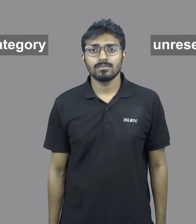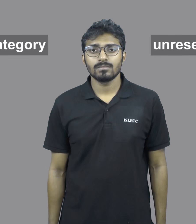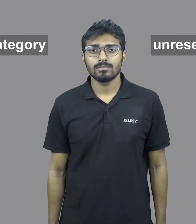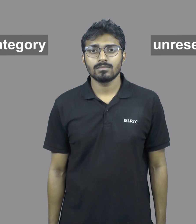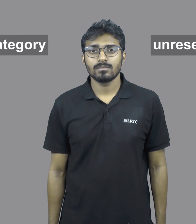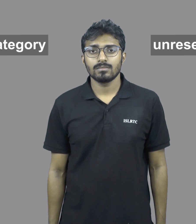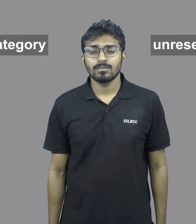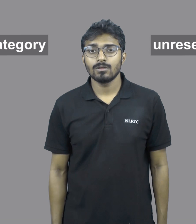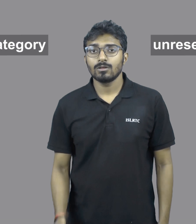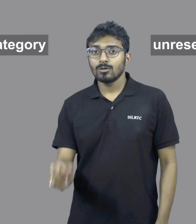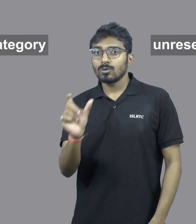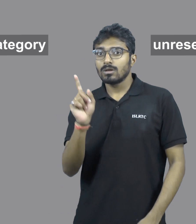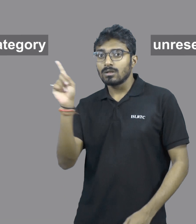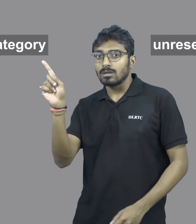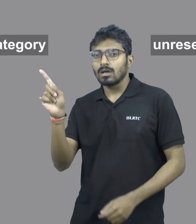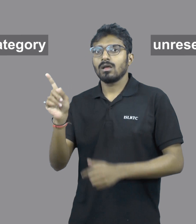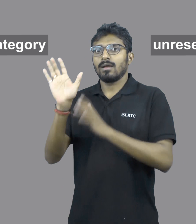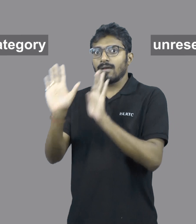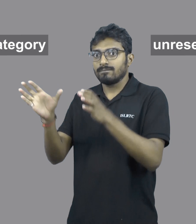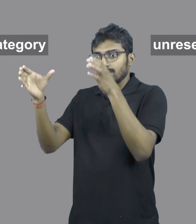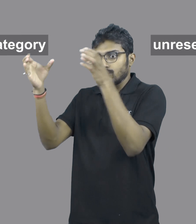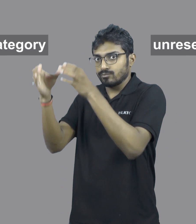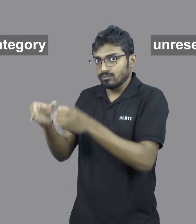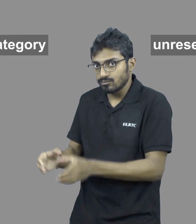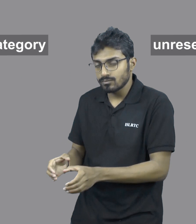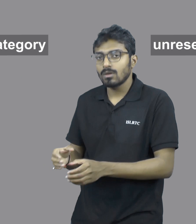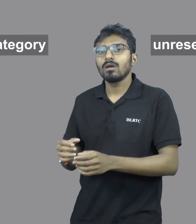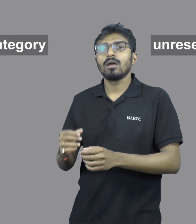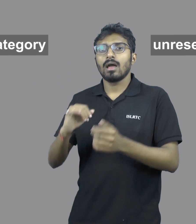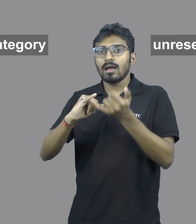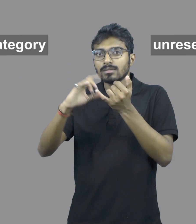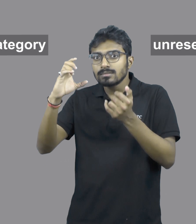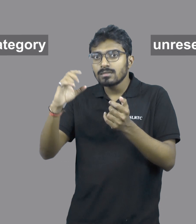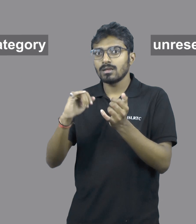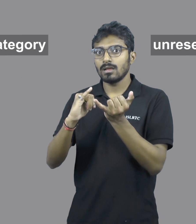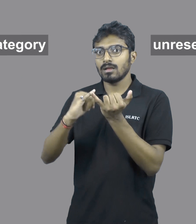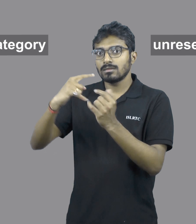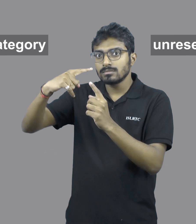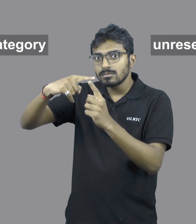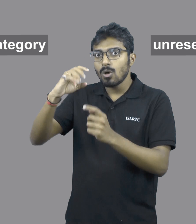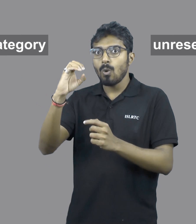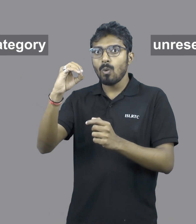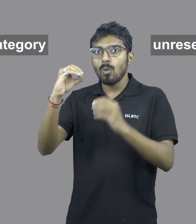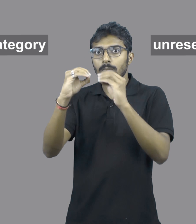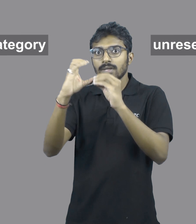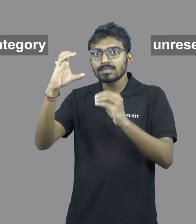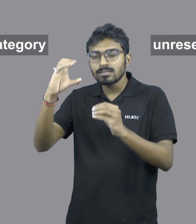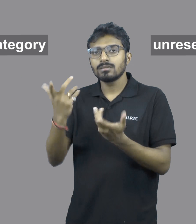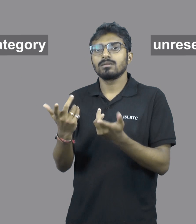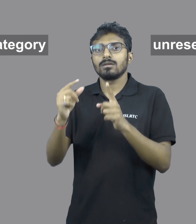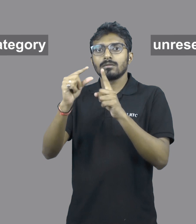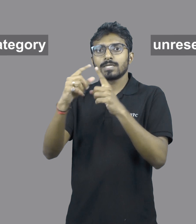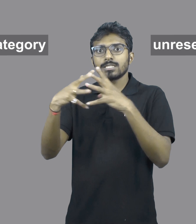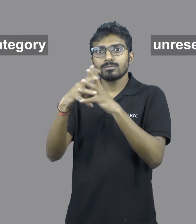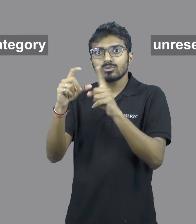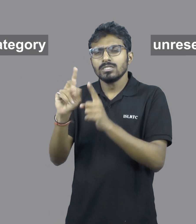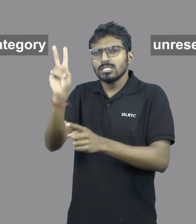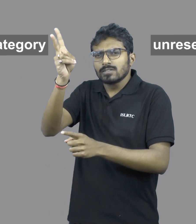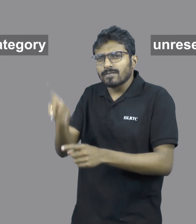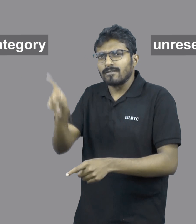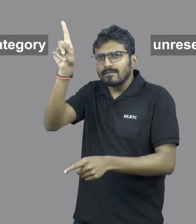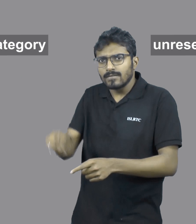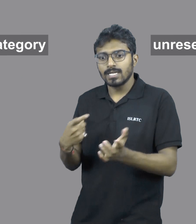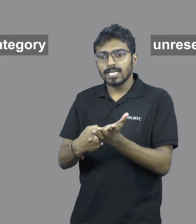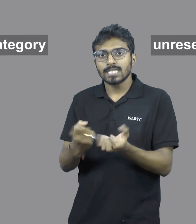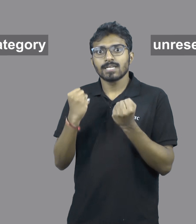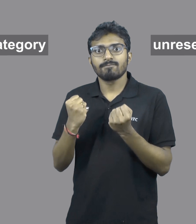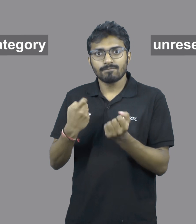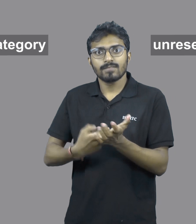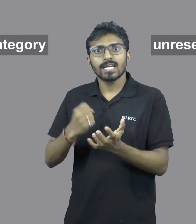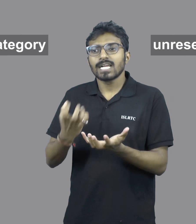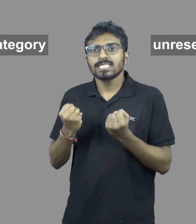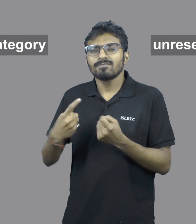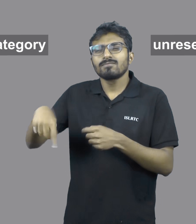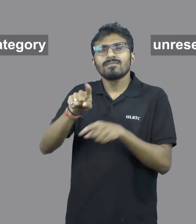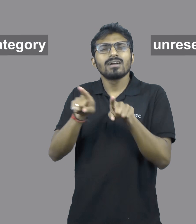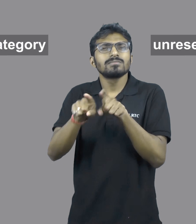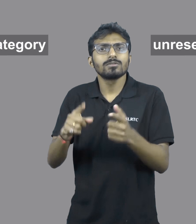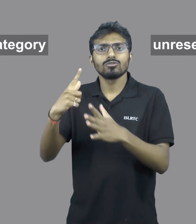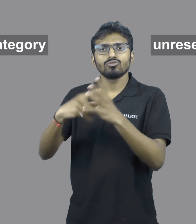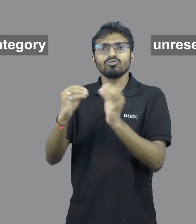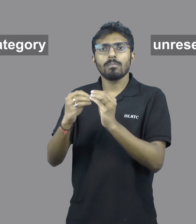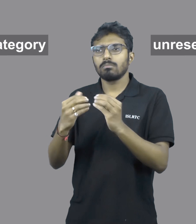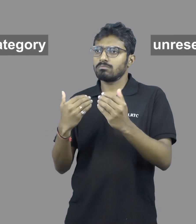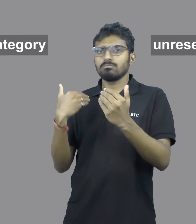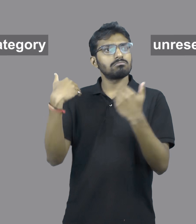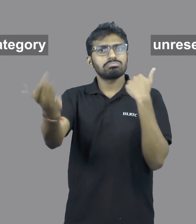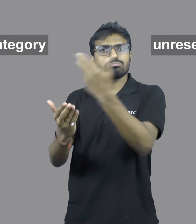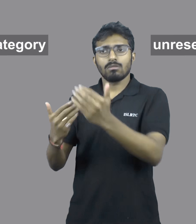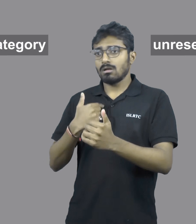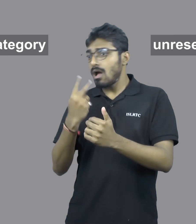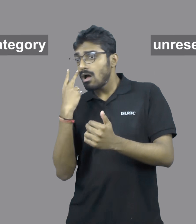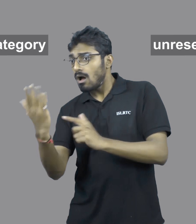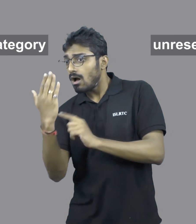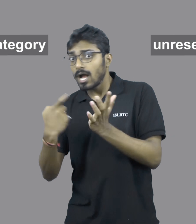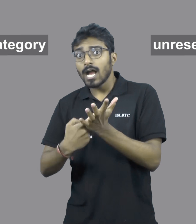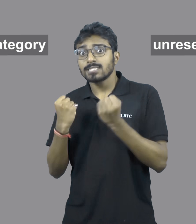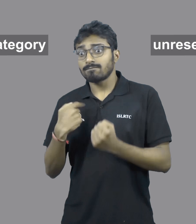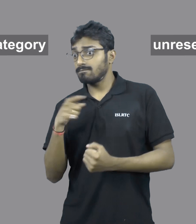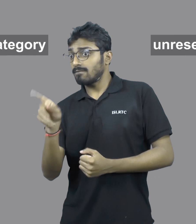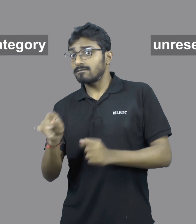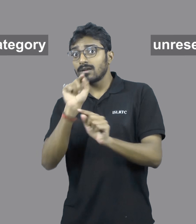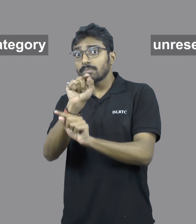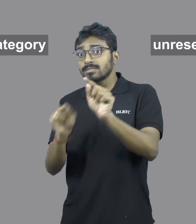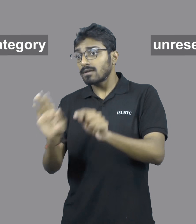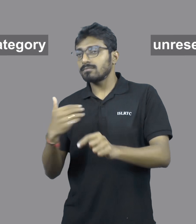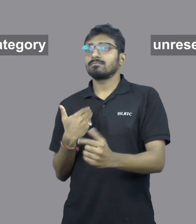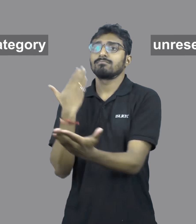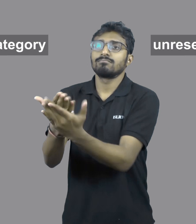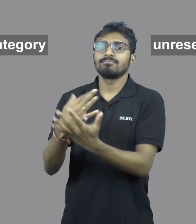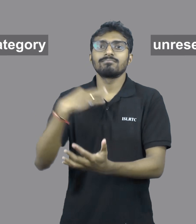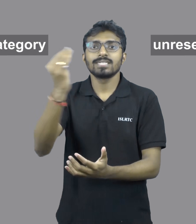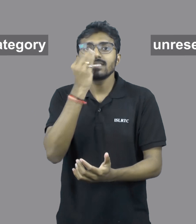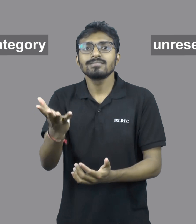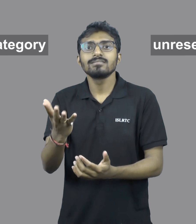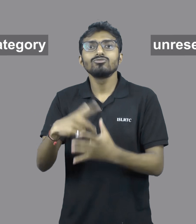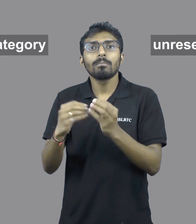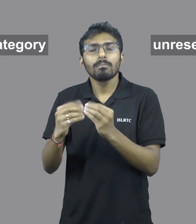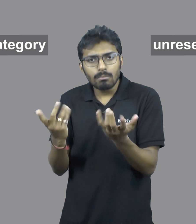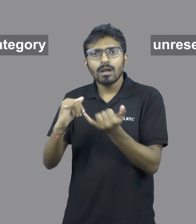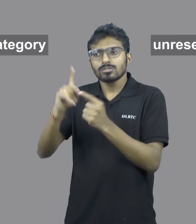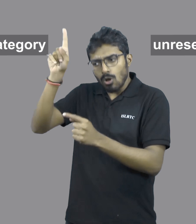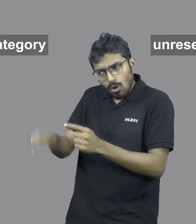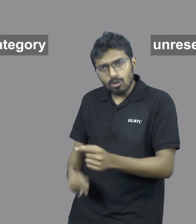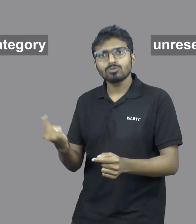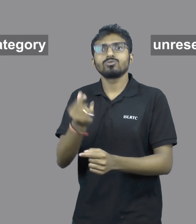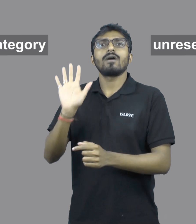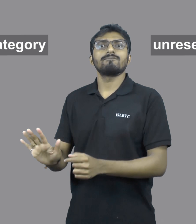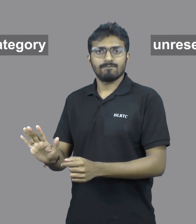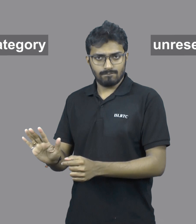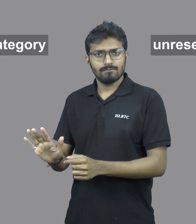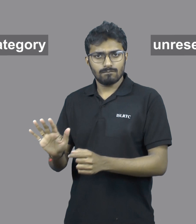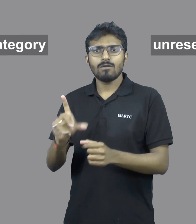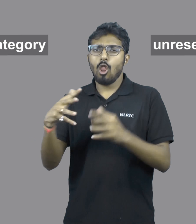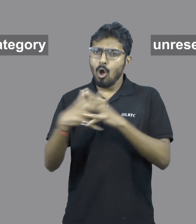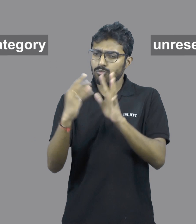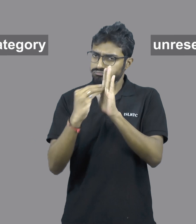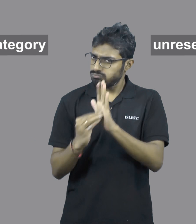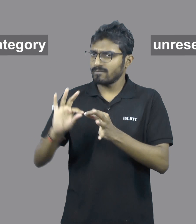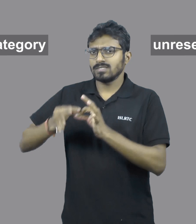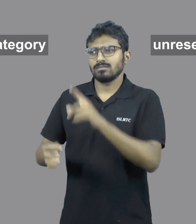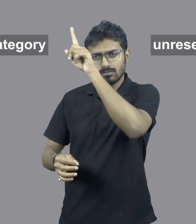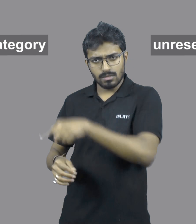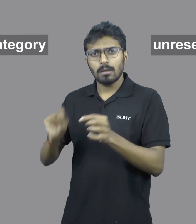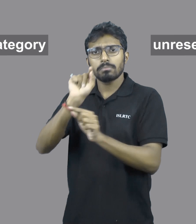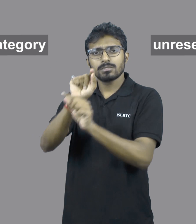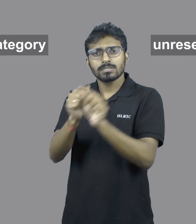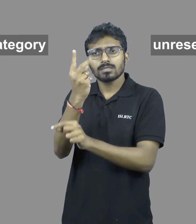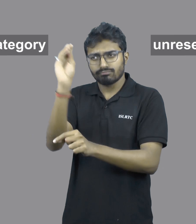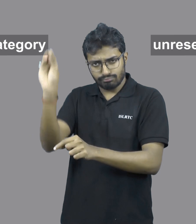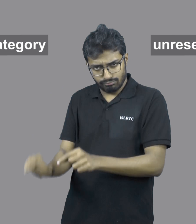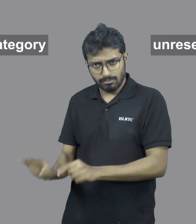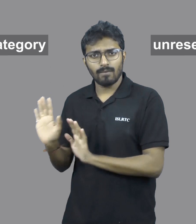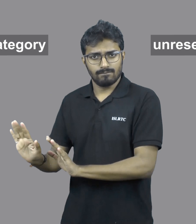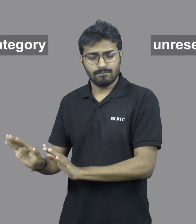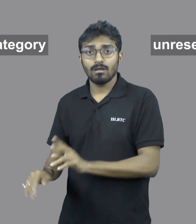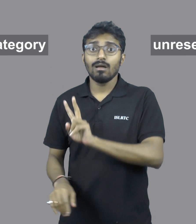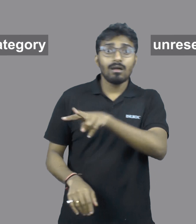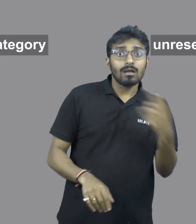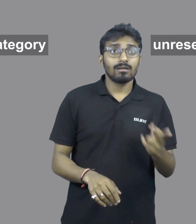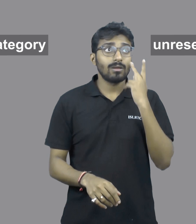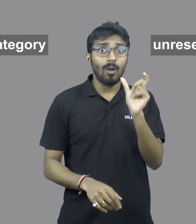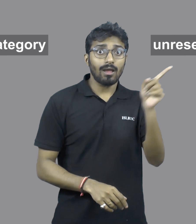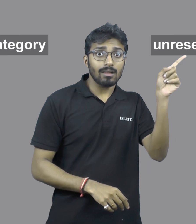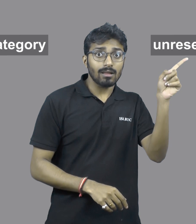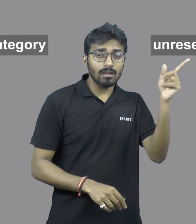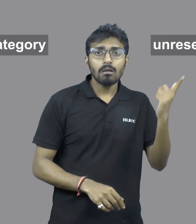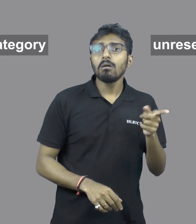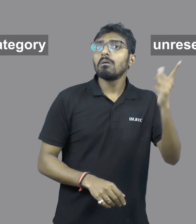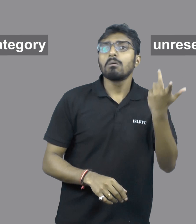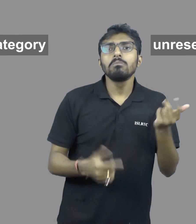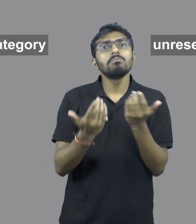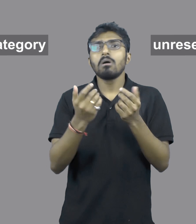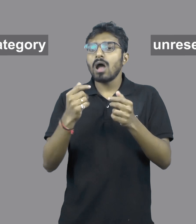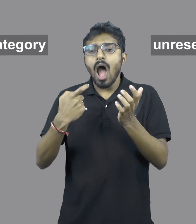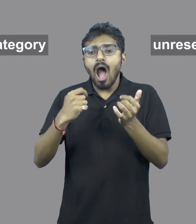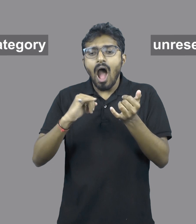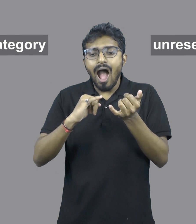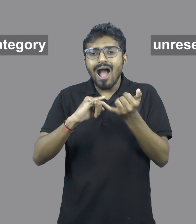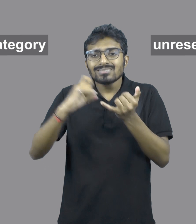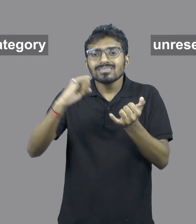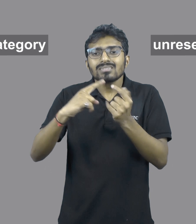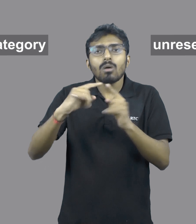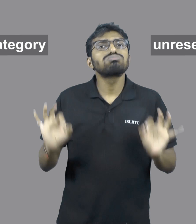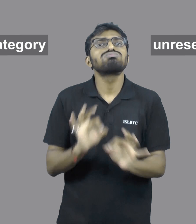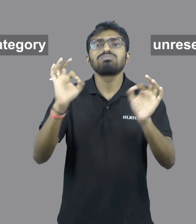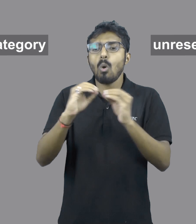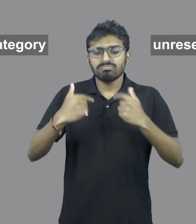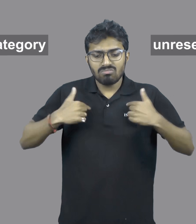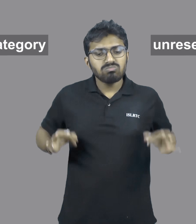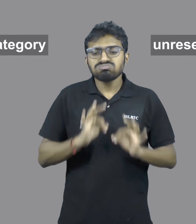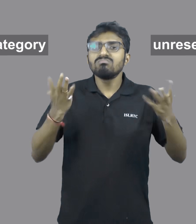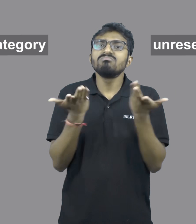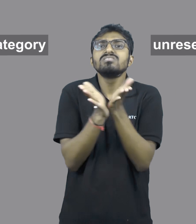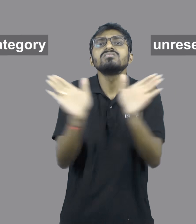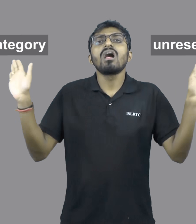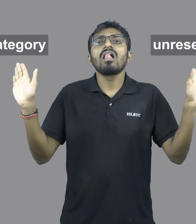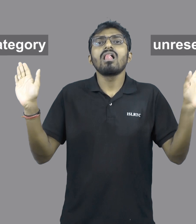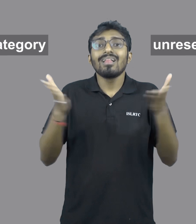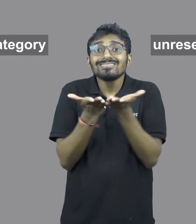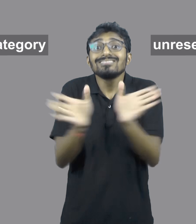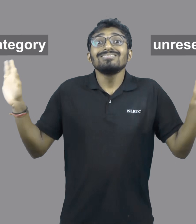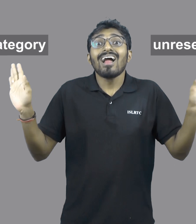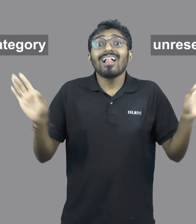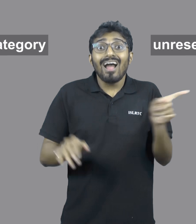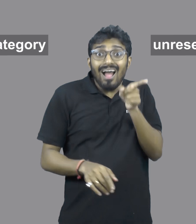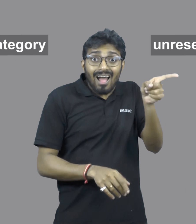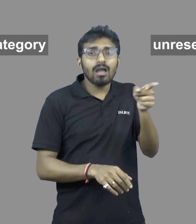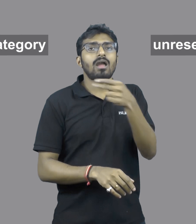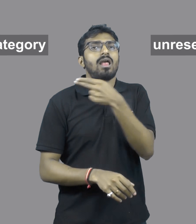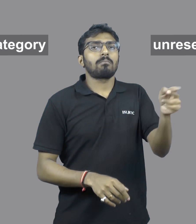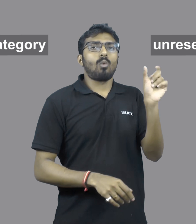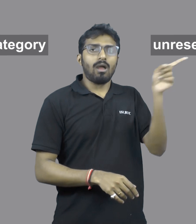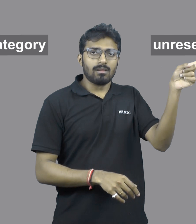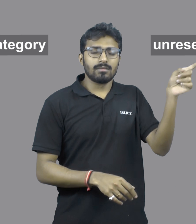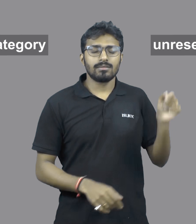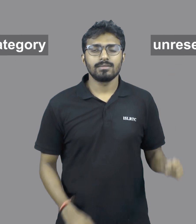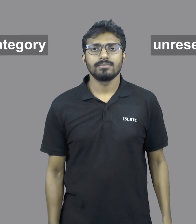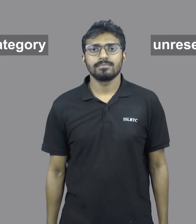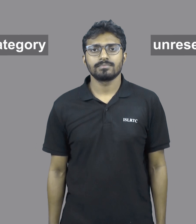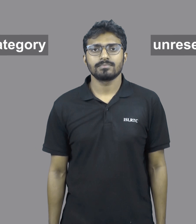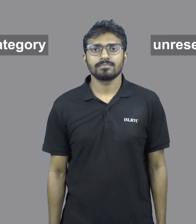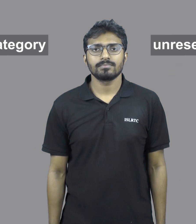Resereved Category Unreserved Category